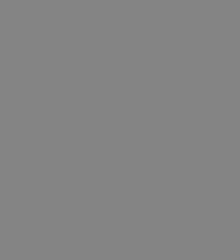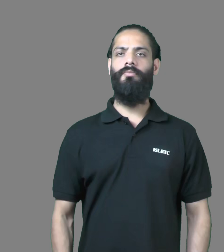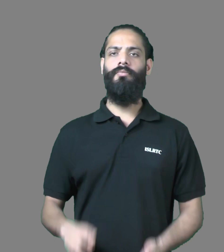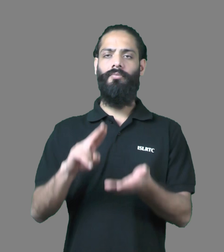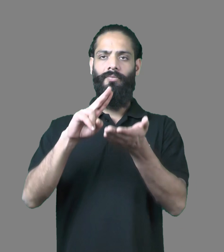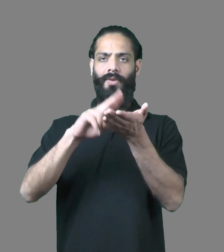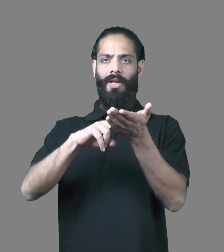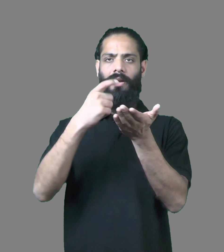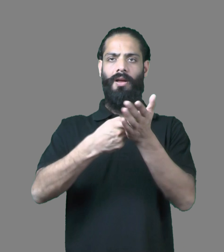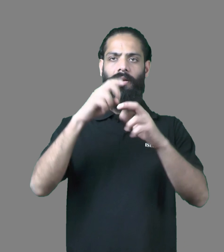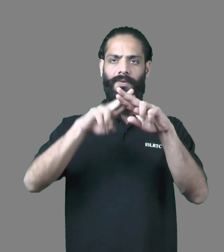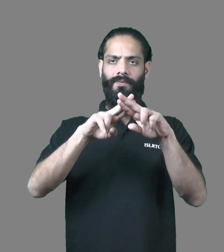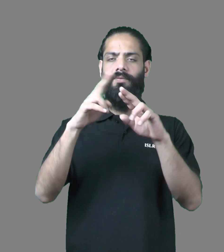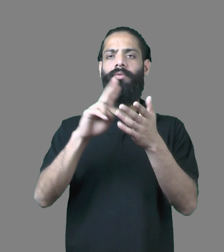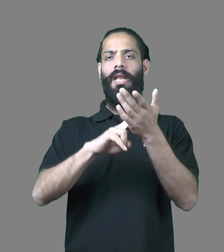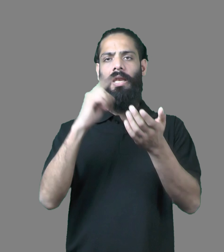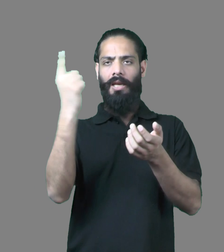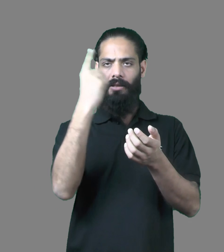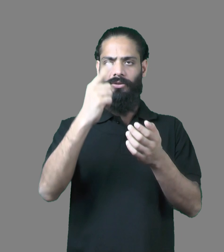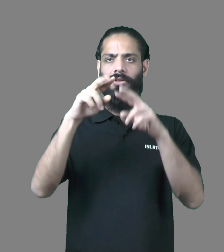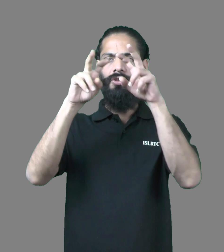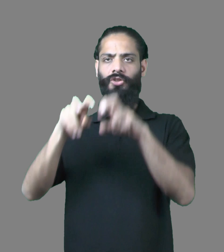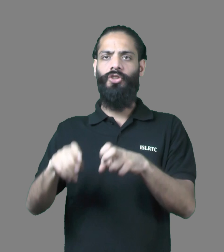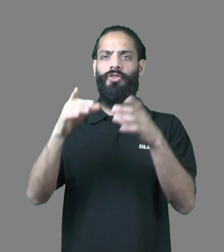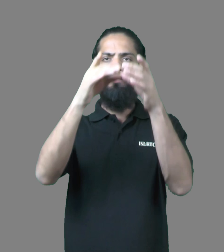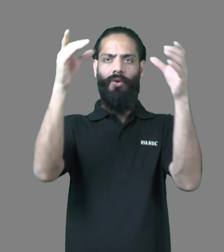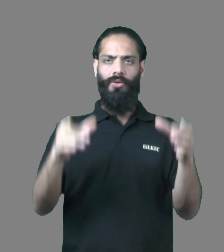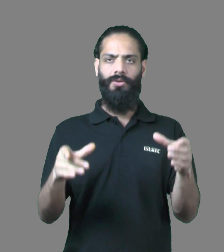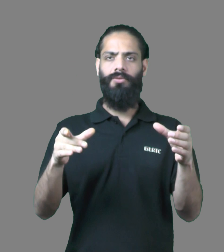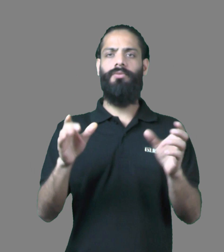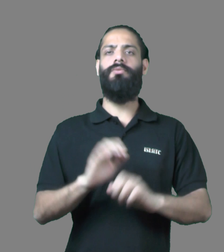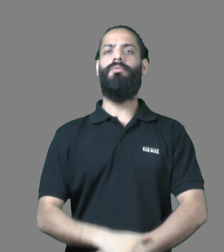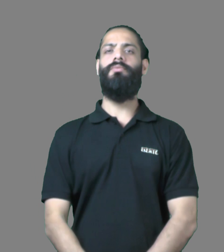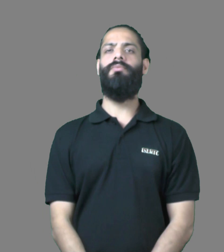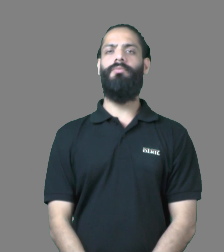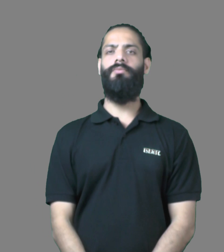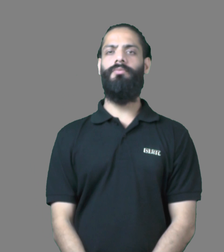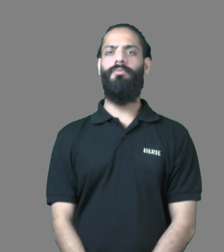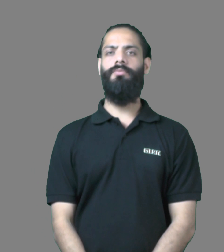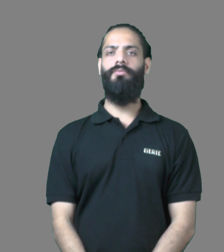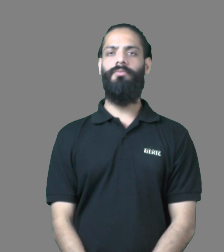National Research Foundation (NRF)